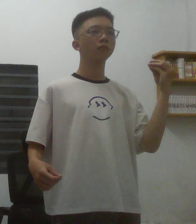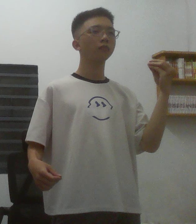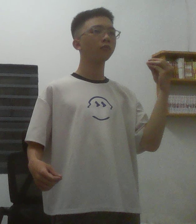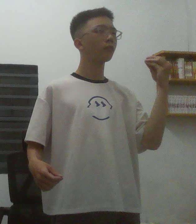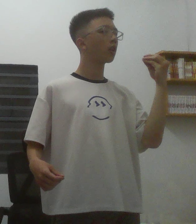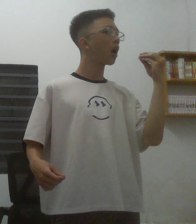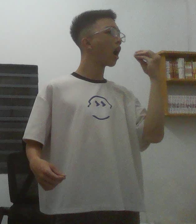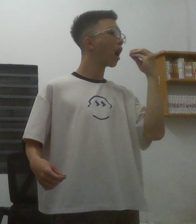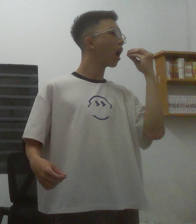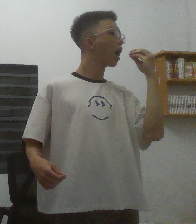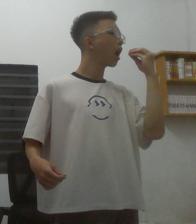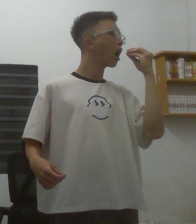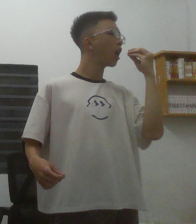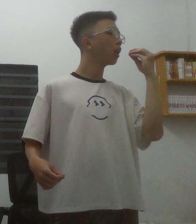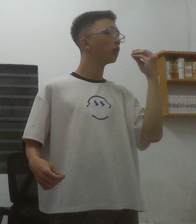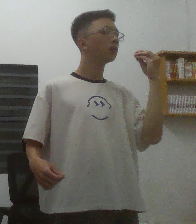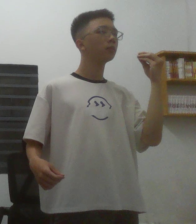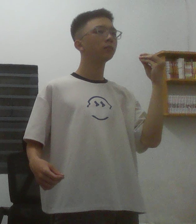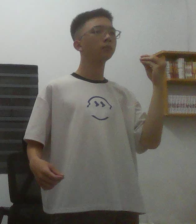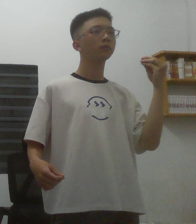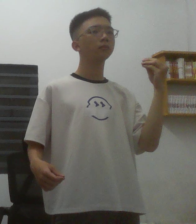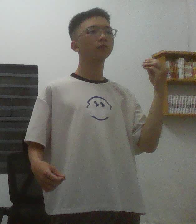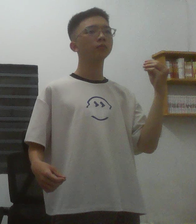an